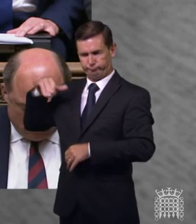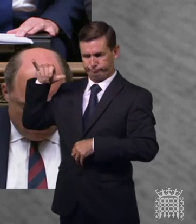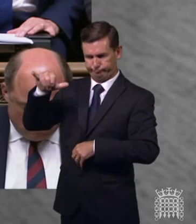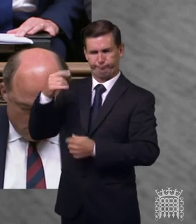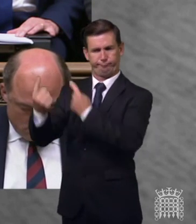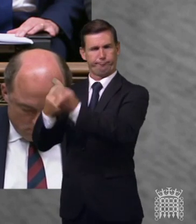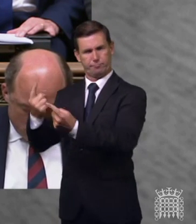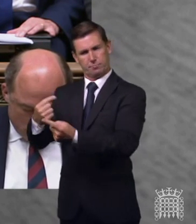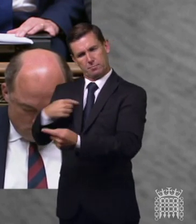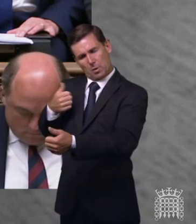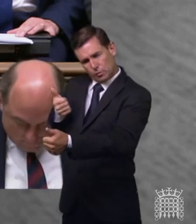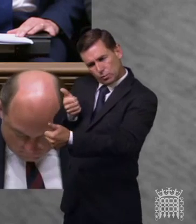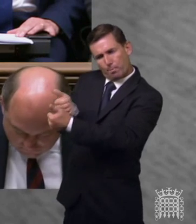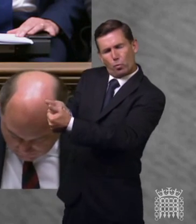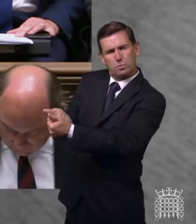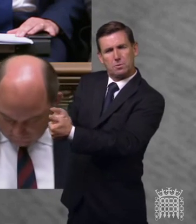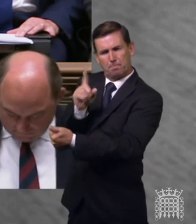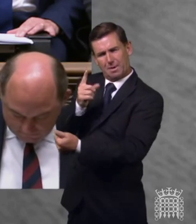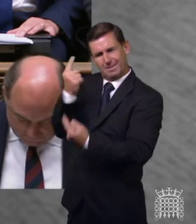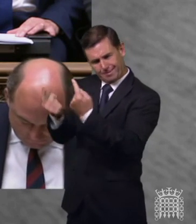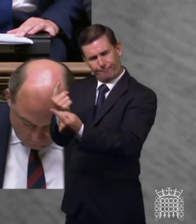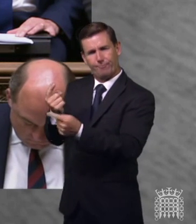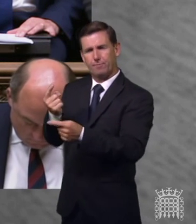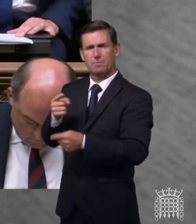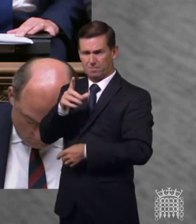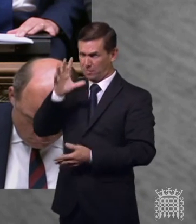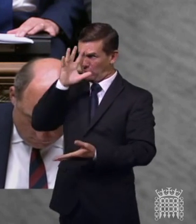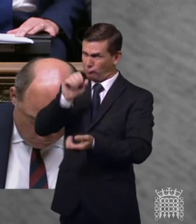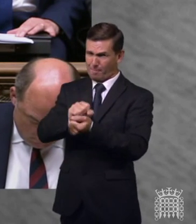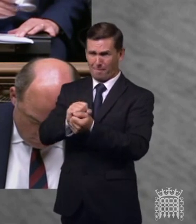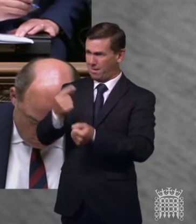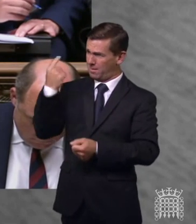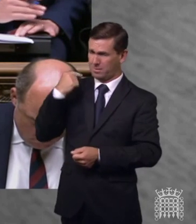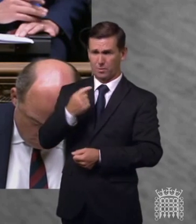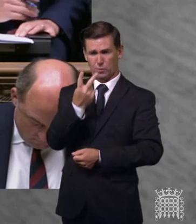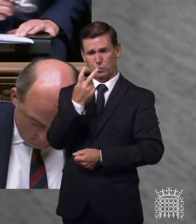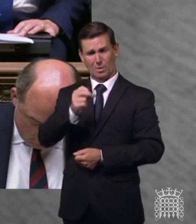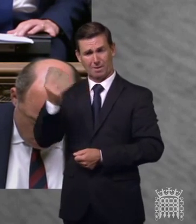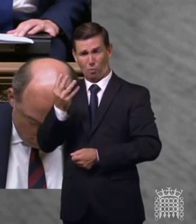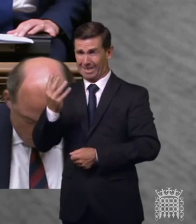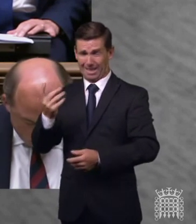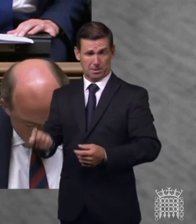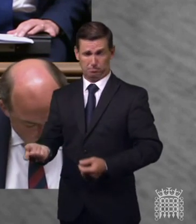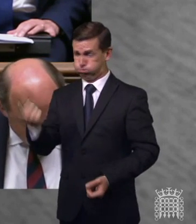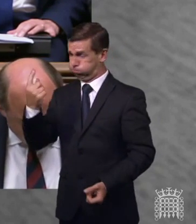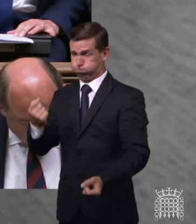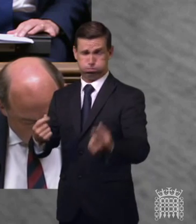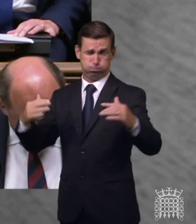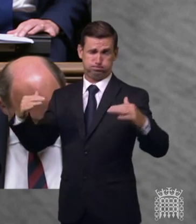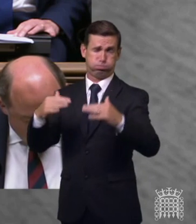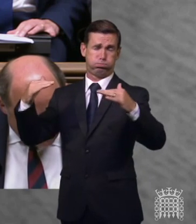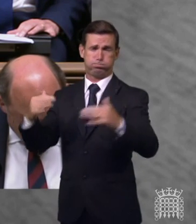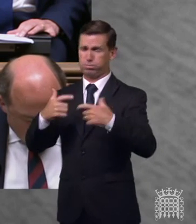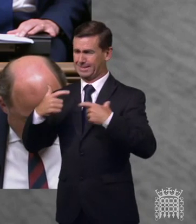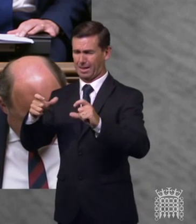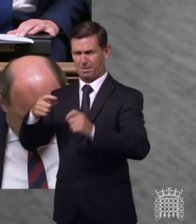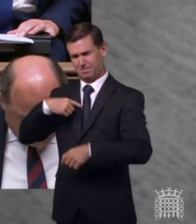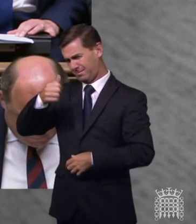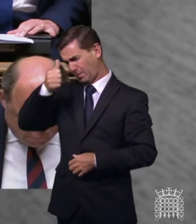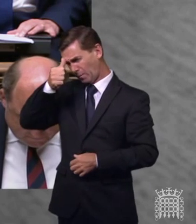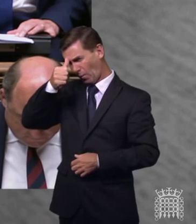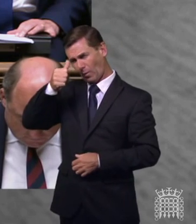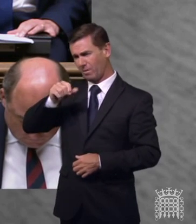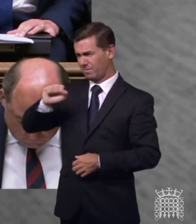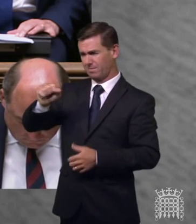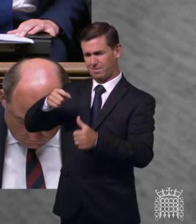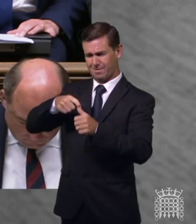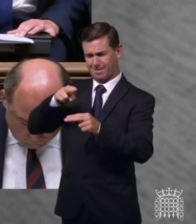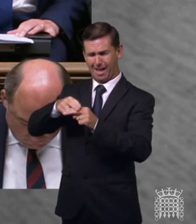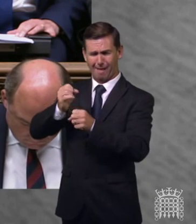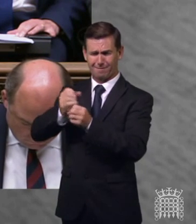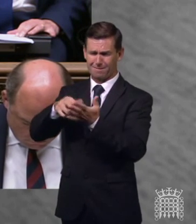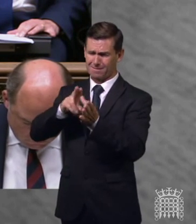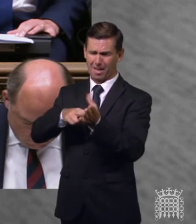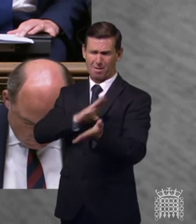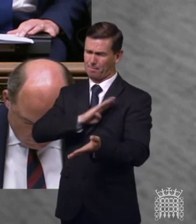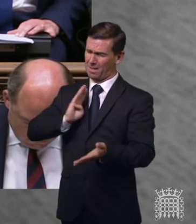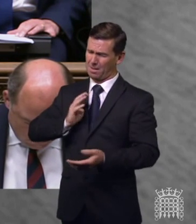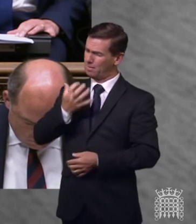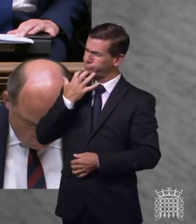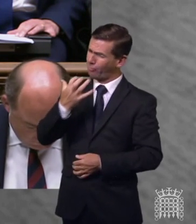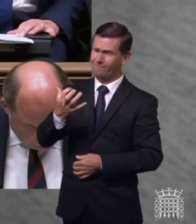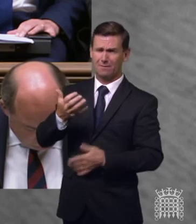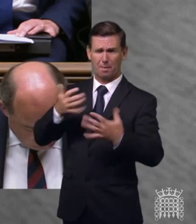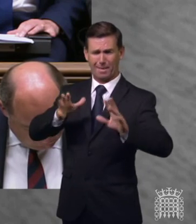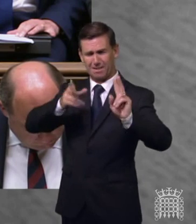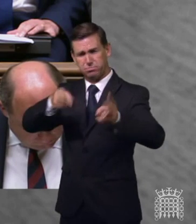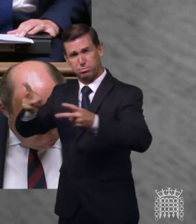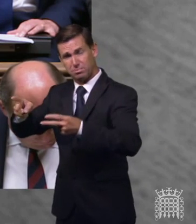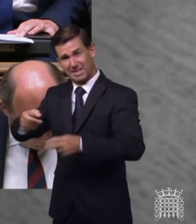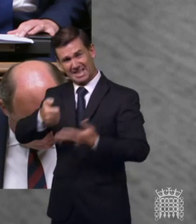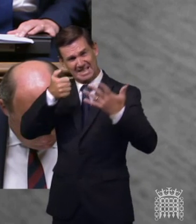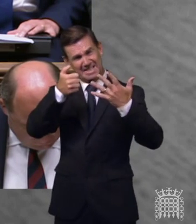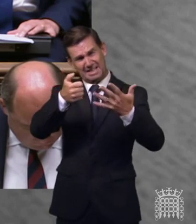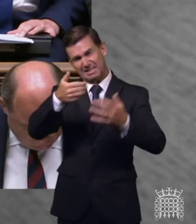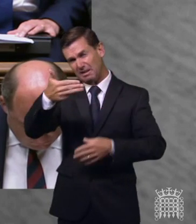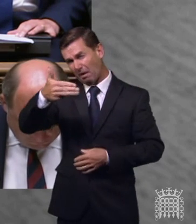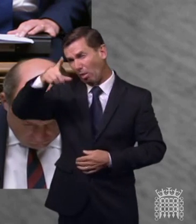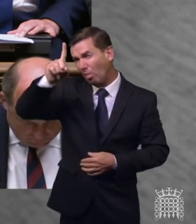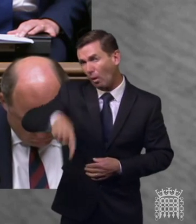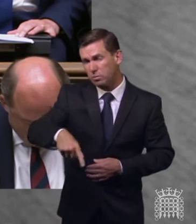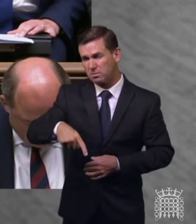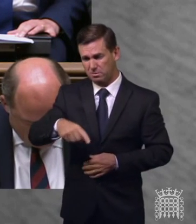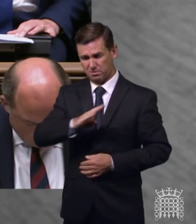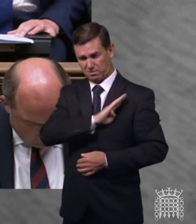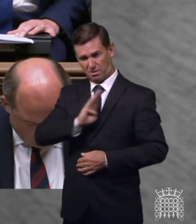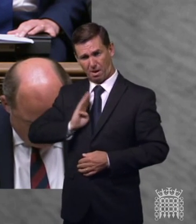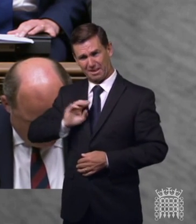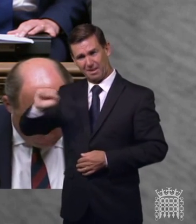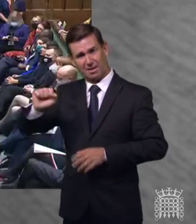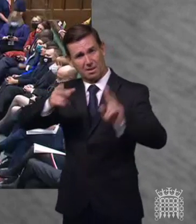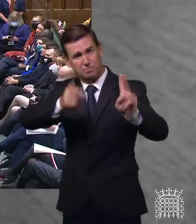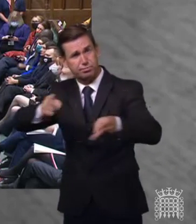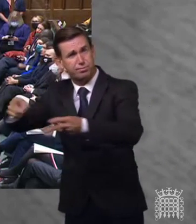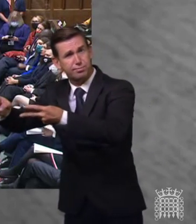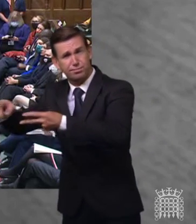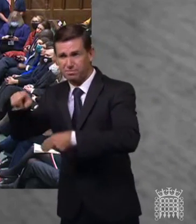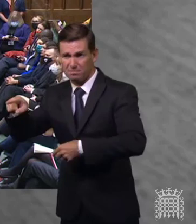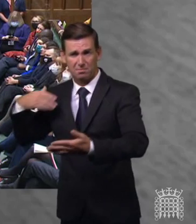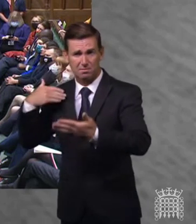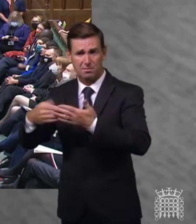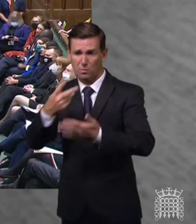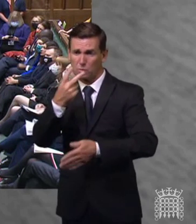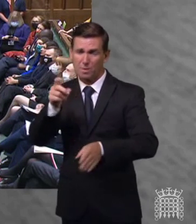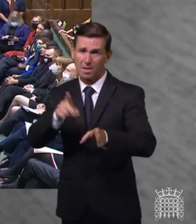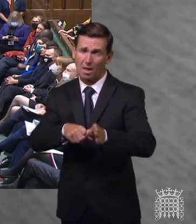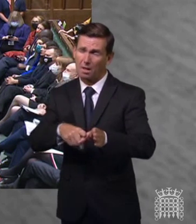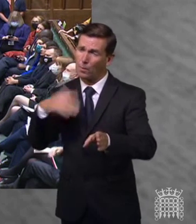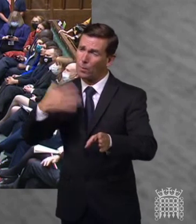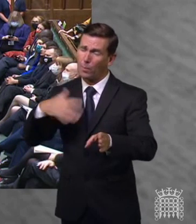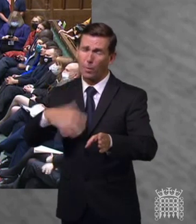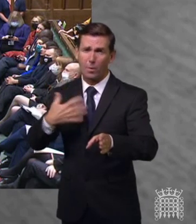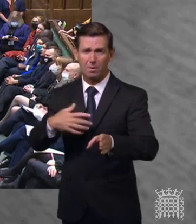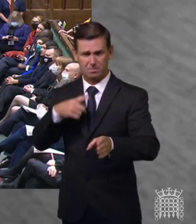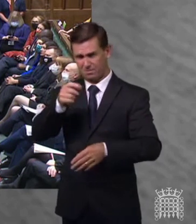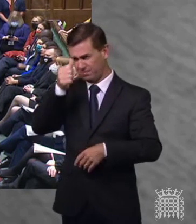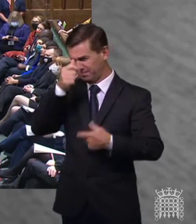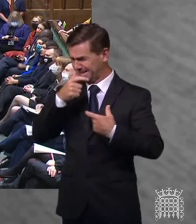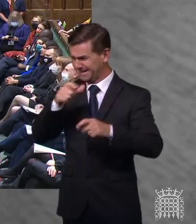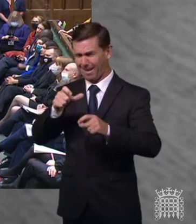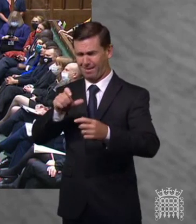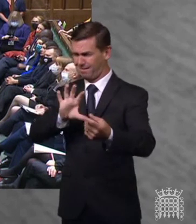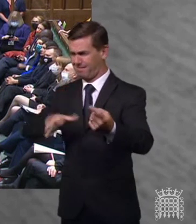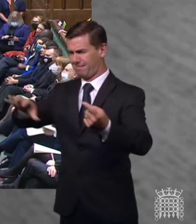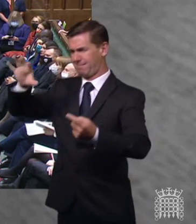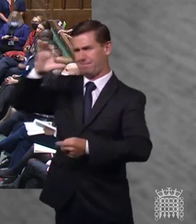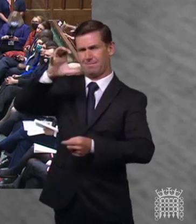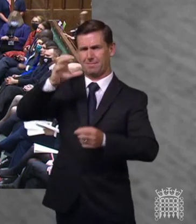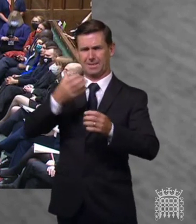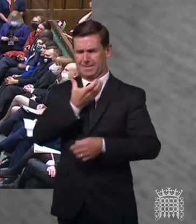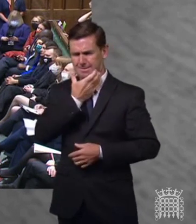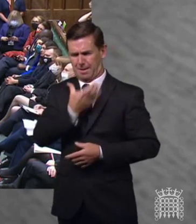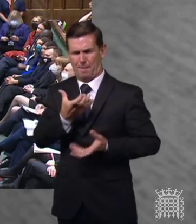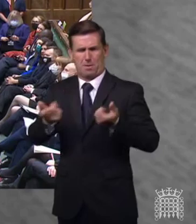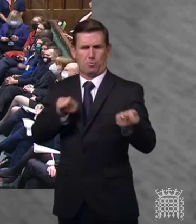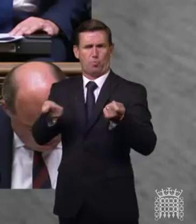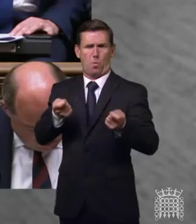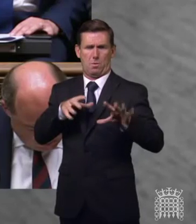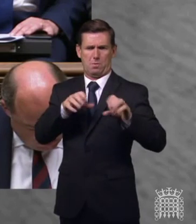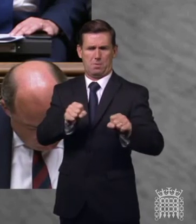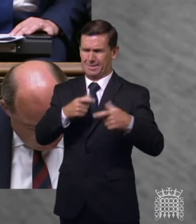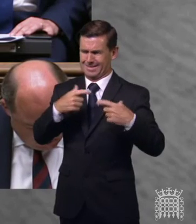Even at that stage, we should remember that conflict was continuous and that, in spite of the bravery and sacrifice of the Afghan army—we should never forget that 69,000 of those Afghan army troops gave their lives in this conflict—significant parts of the country remained contested or under Taliban control.